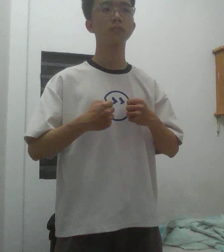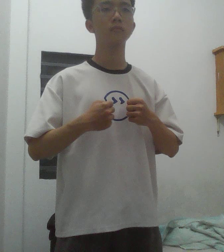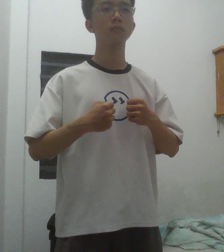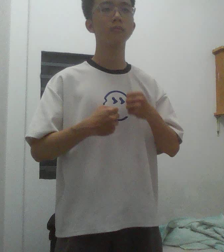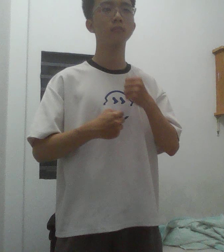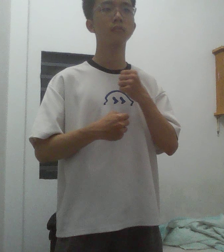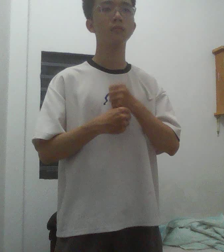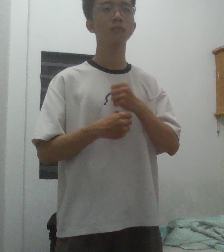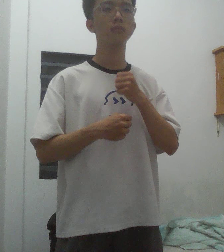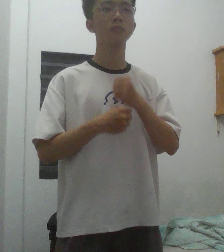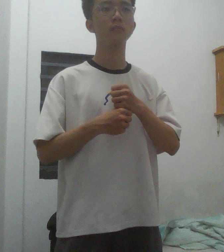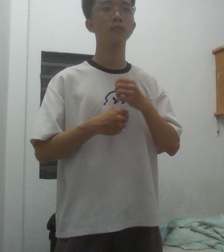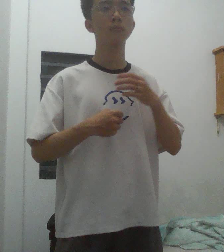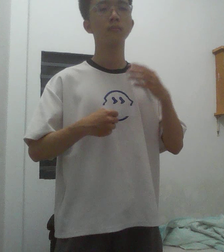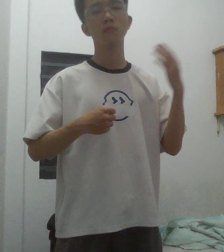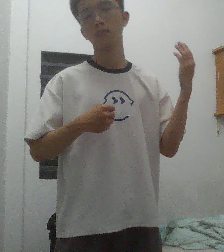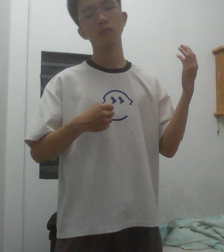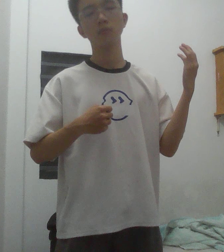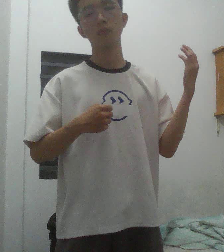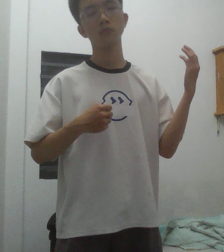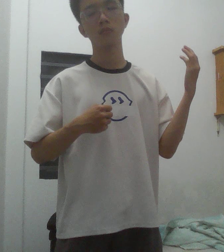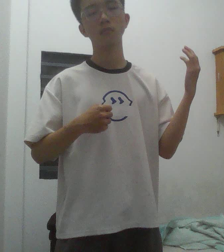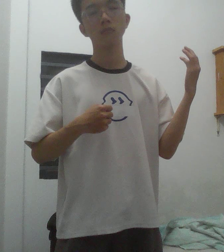that nghiep